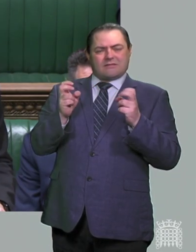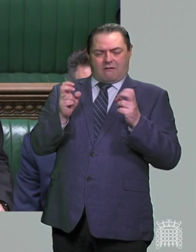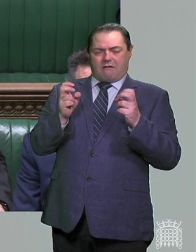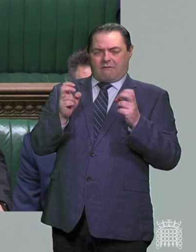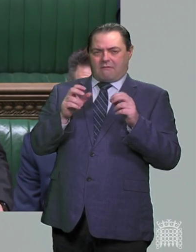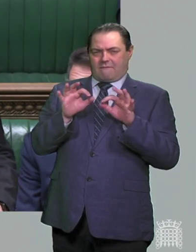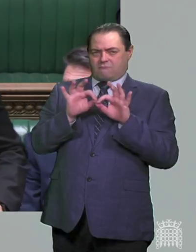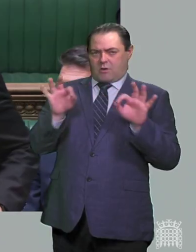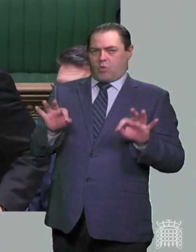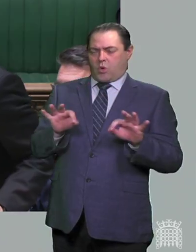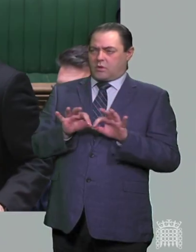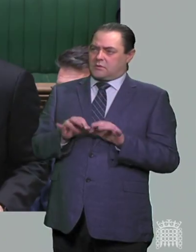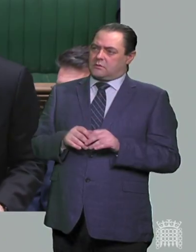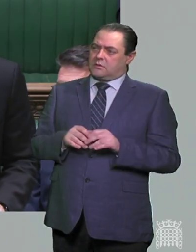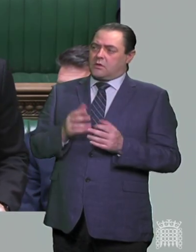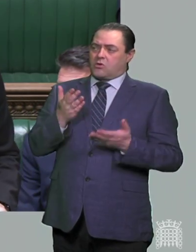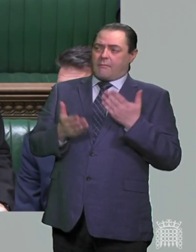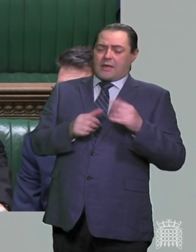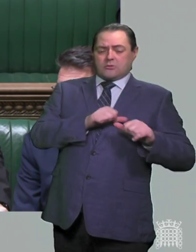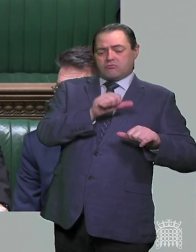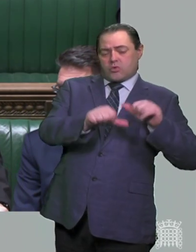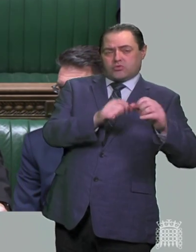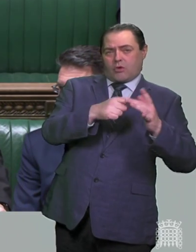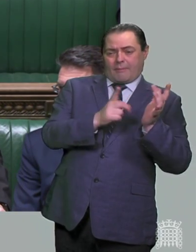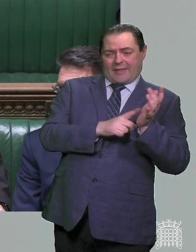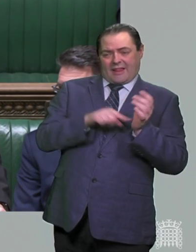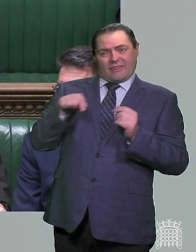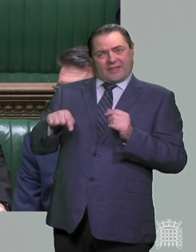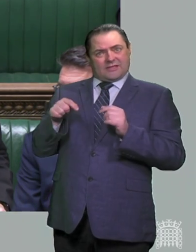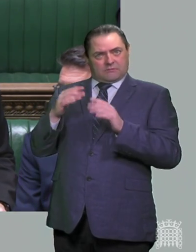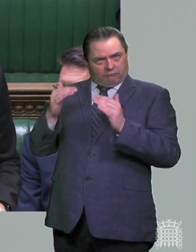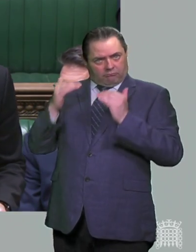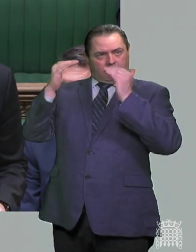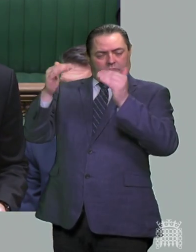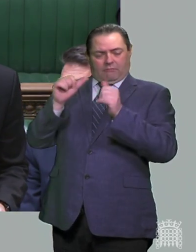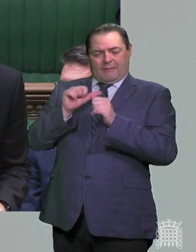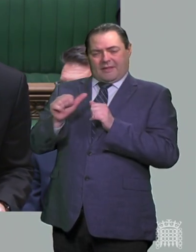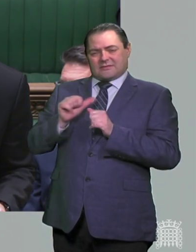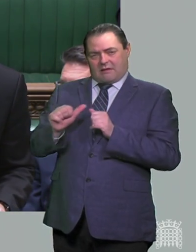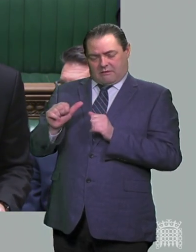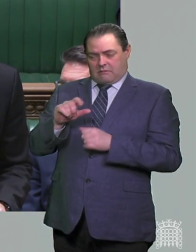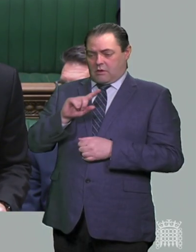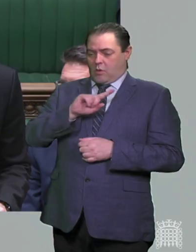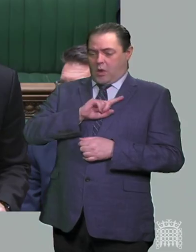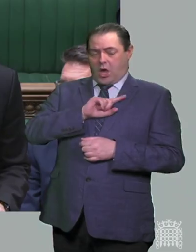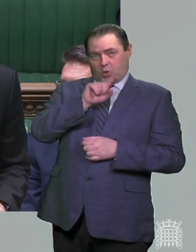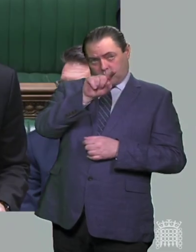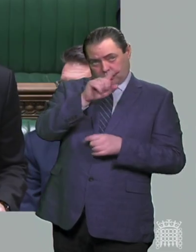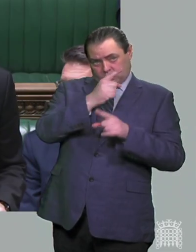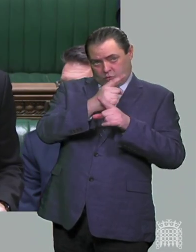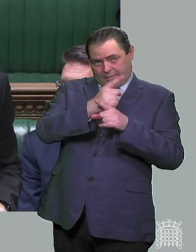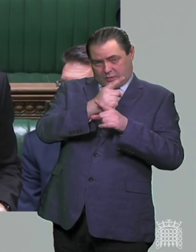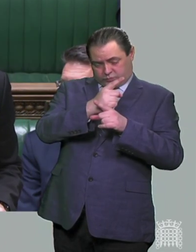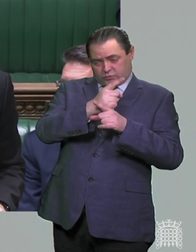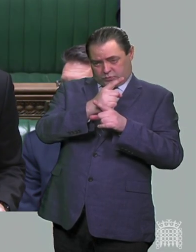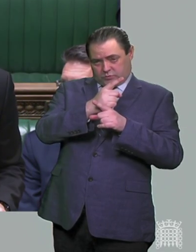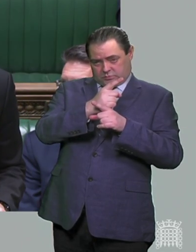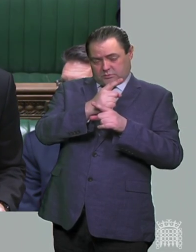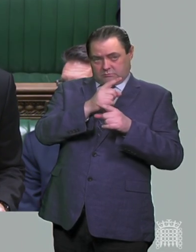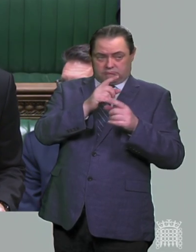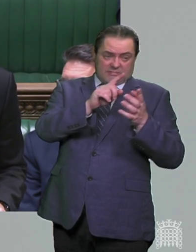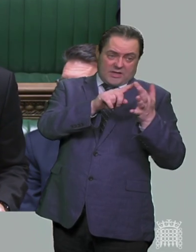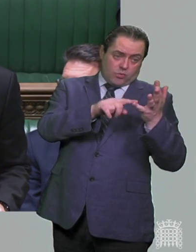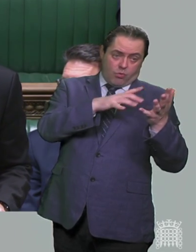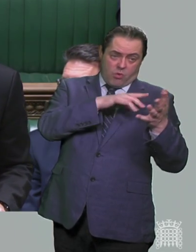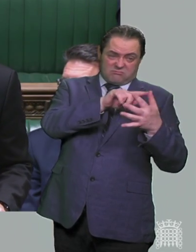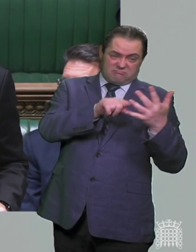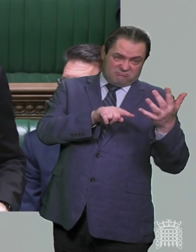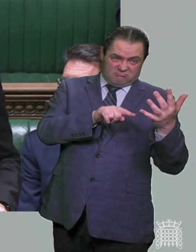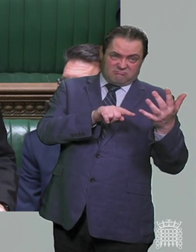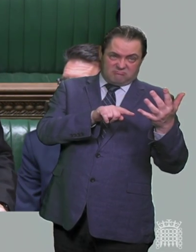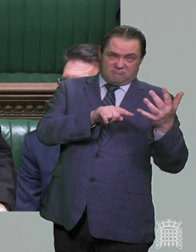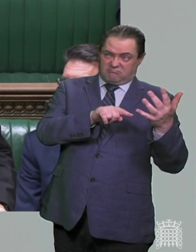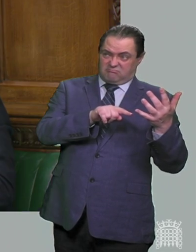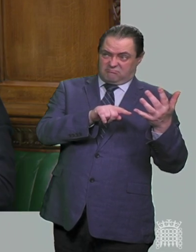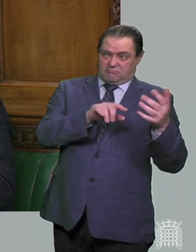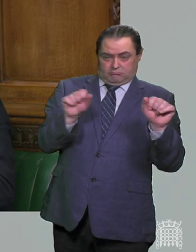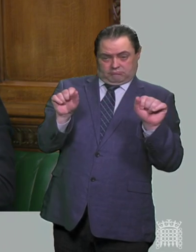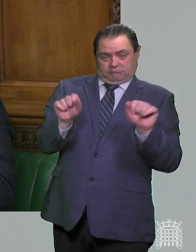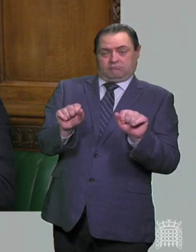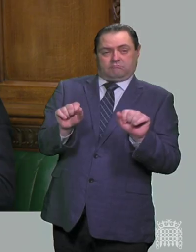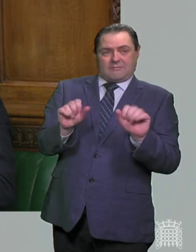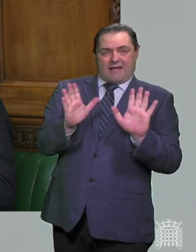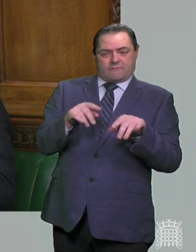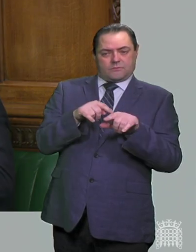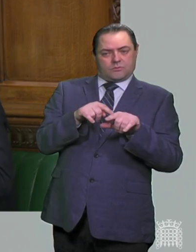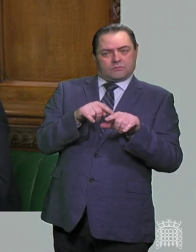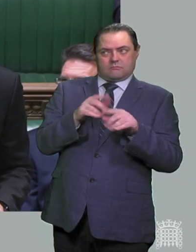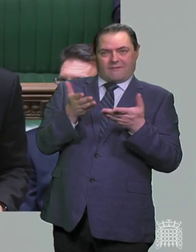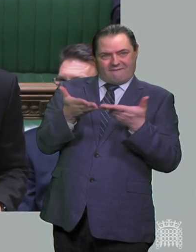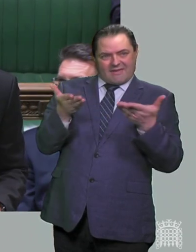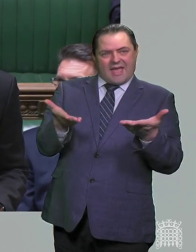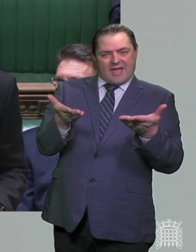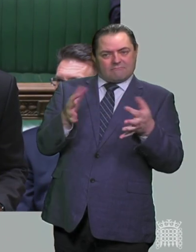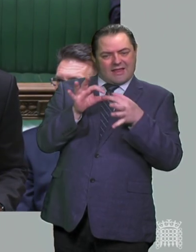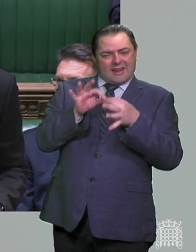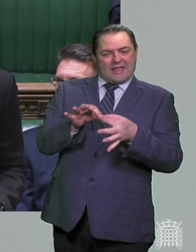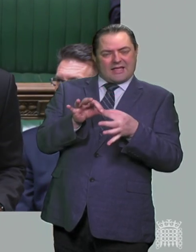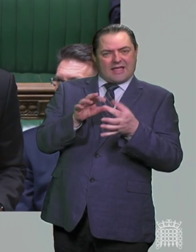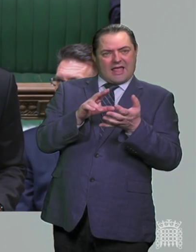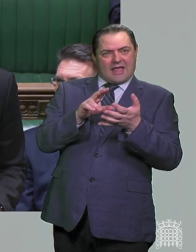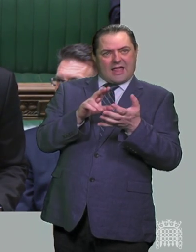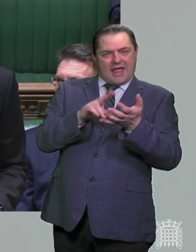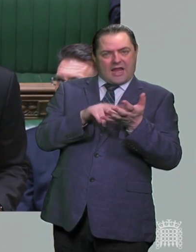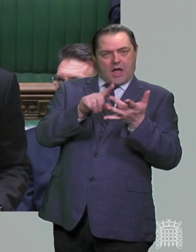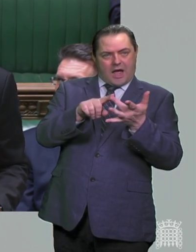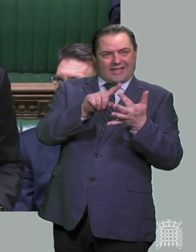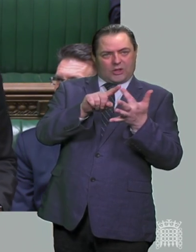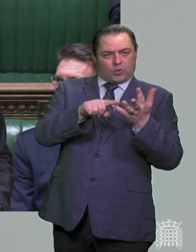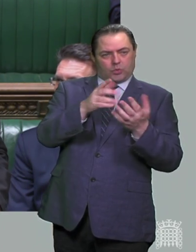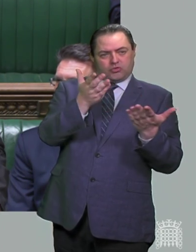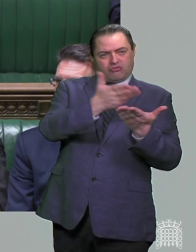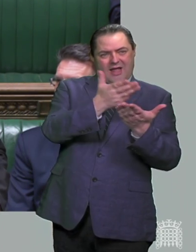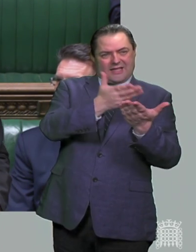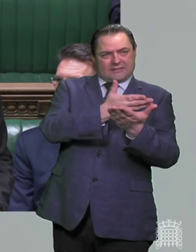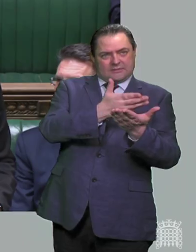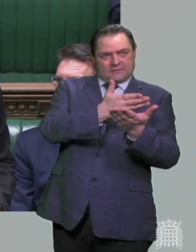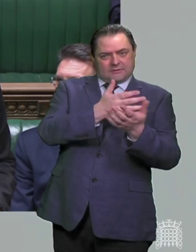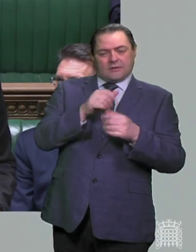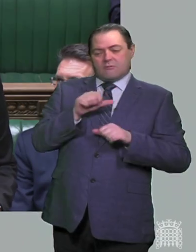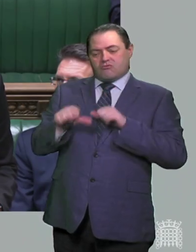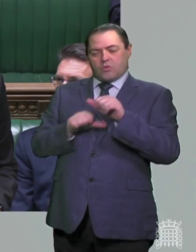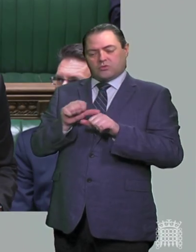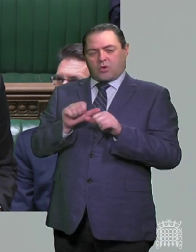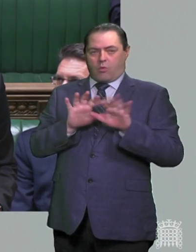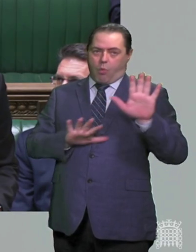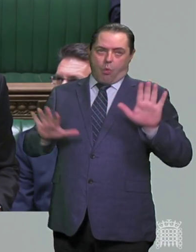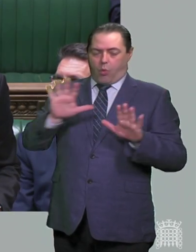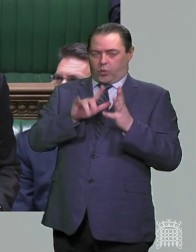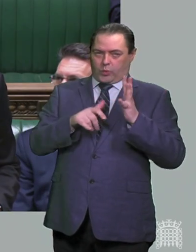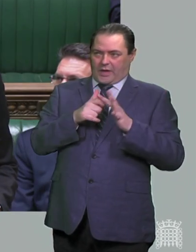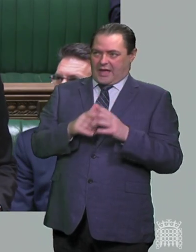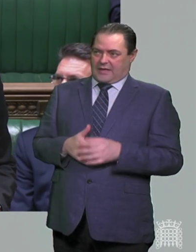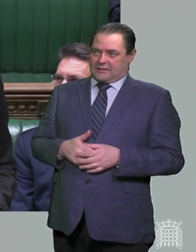Compared with the Northern Ireland Protocol Bill, this is a significant advancement because the remedial measures he talks about, should the EU choose to take them, would be proportionate and would have to relate to NI-to-EU trade, whereas under the Northern Ireland Protocol Bill it would have been across the piece.